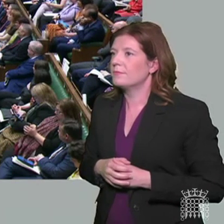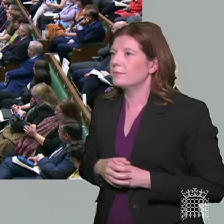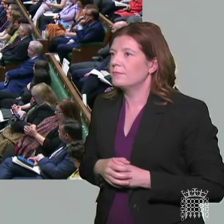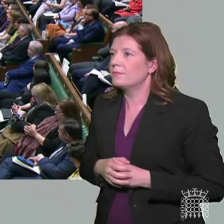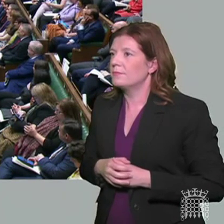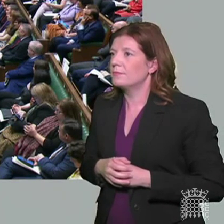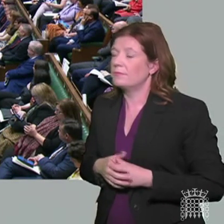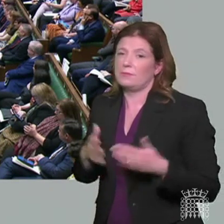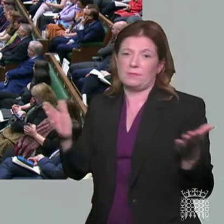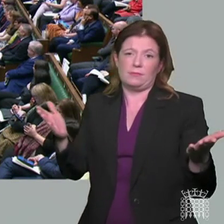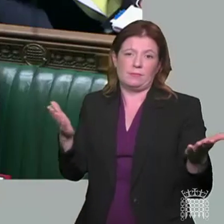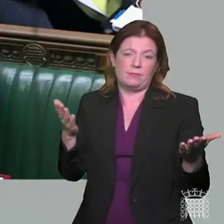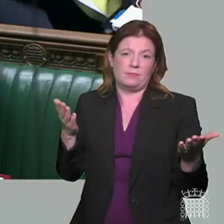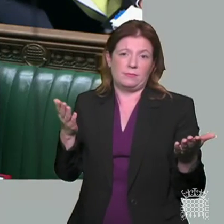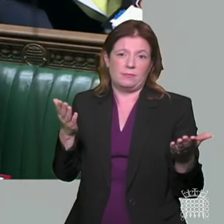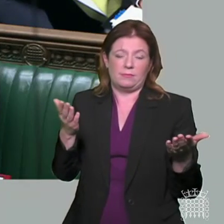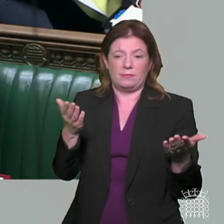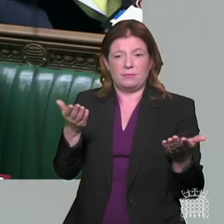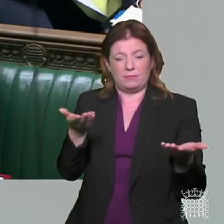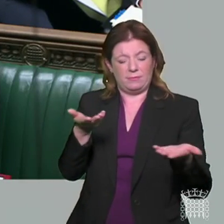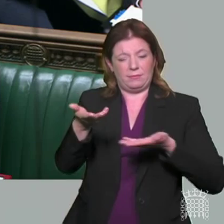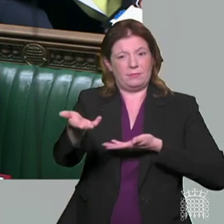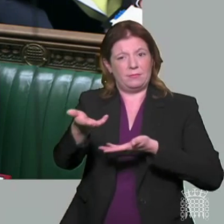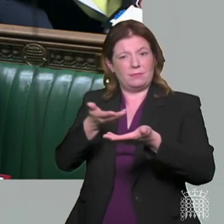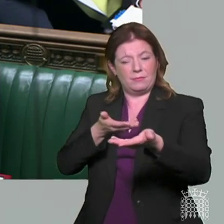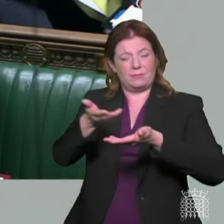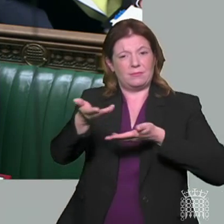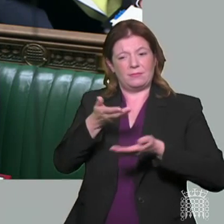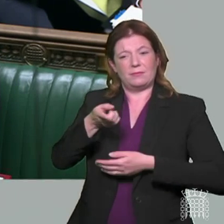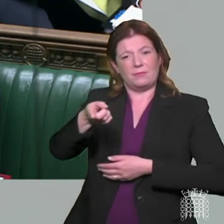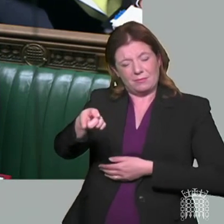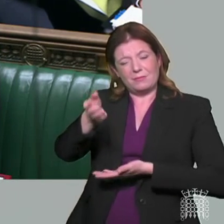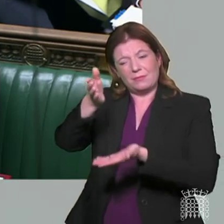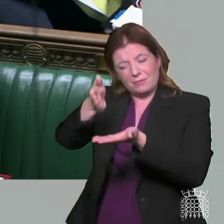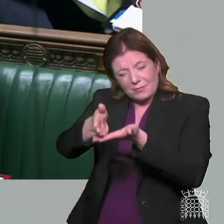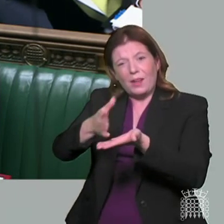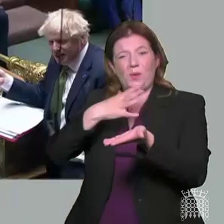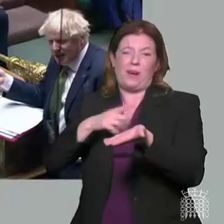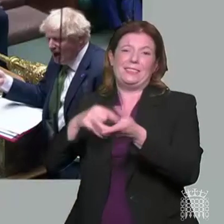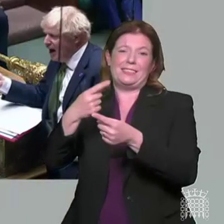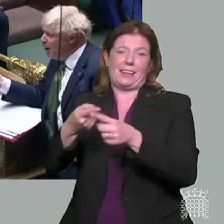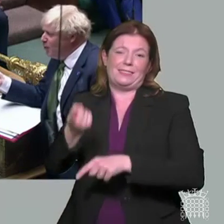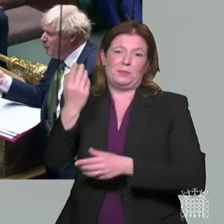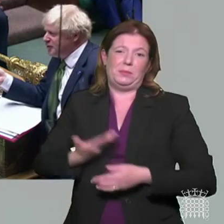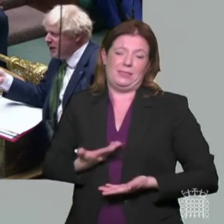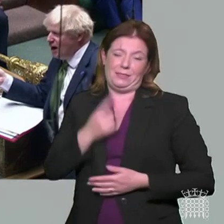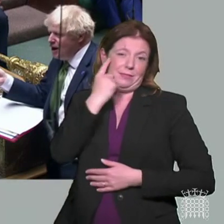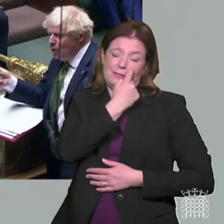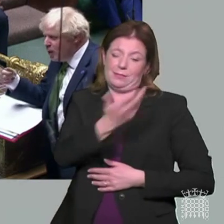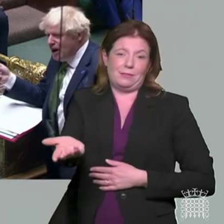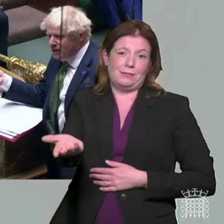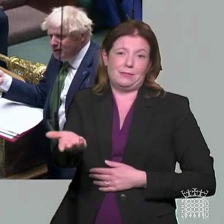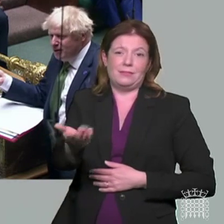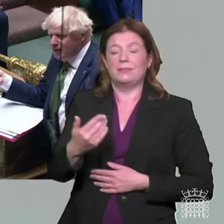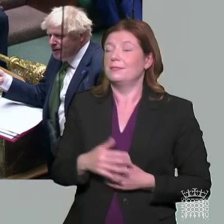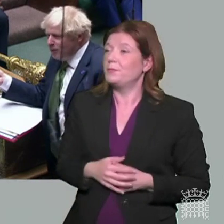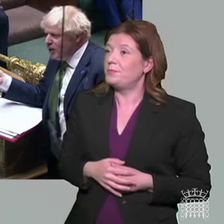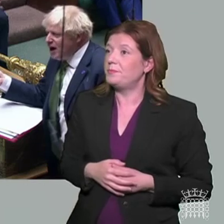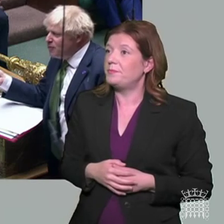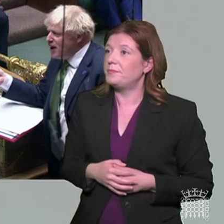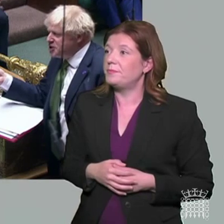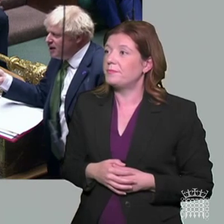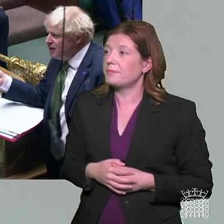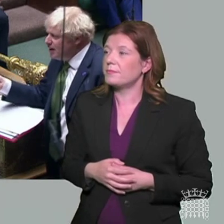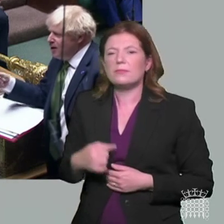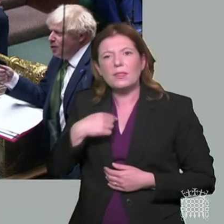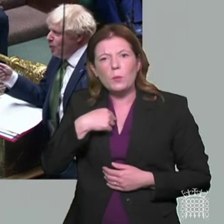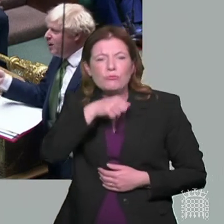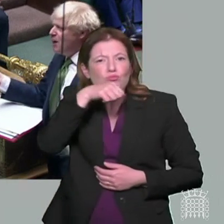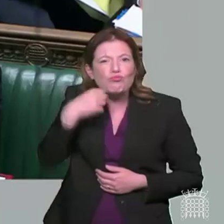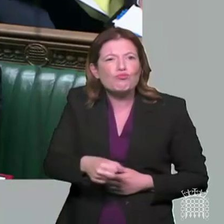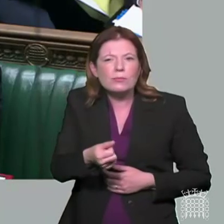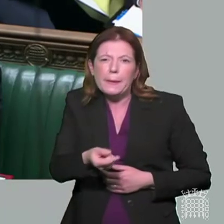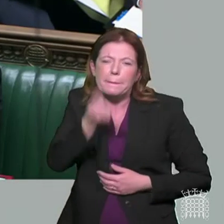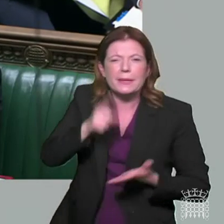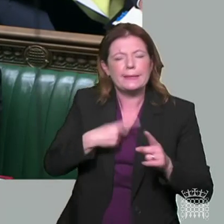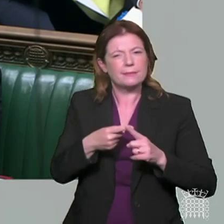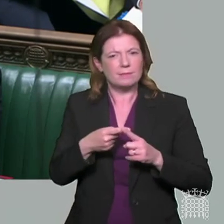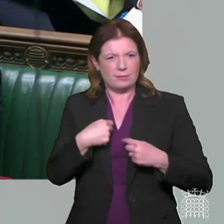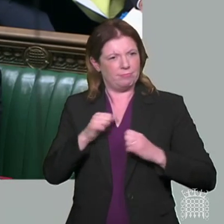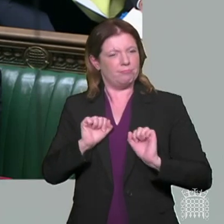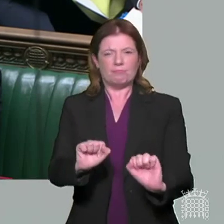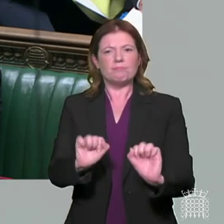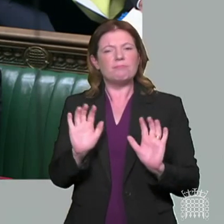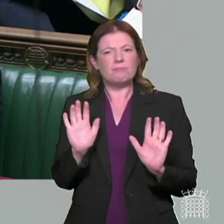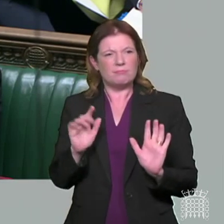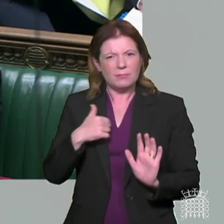Nothing could be more transparent from this exchange than Labour’s lust to raise taxes on business.